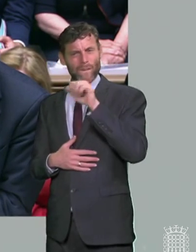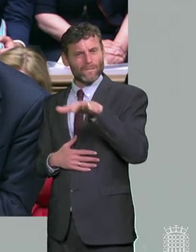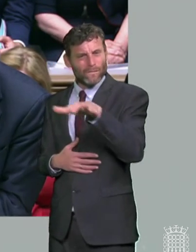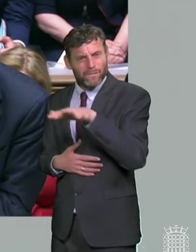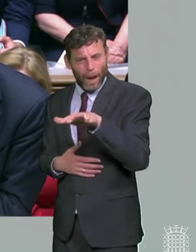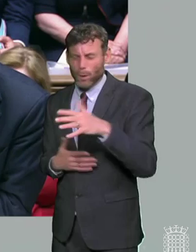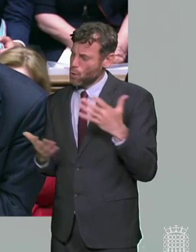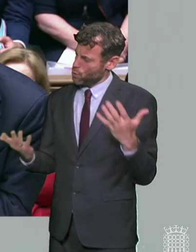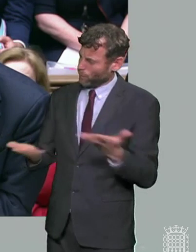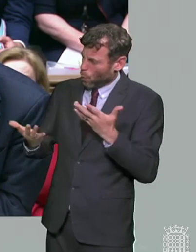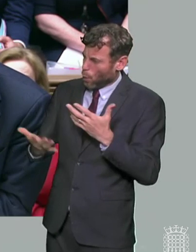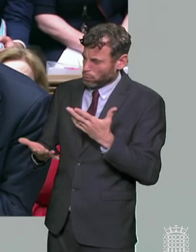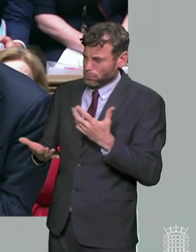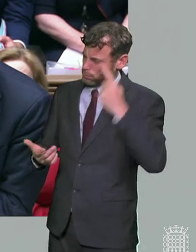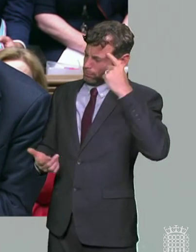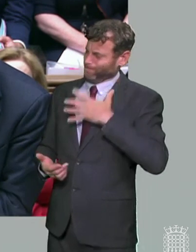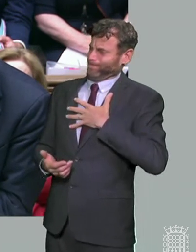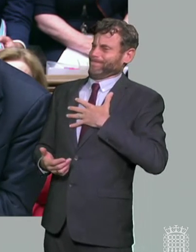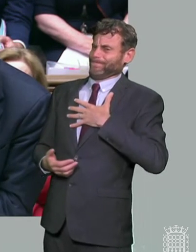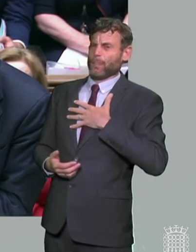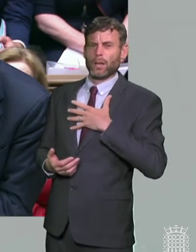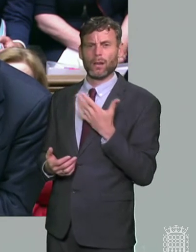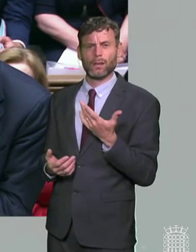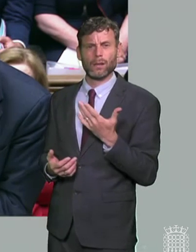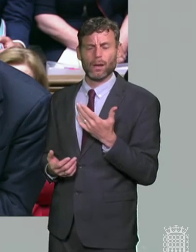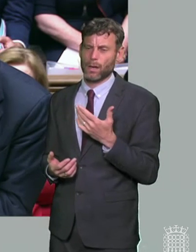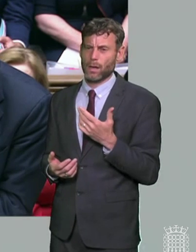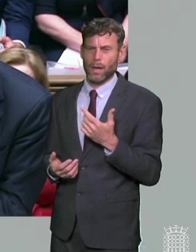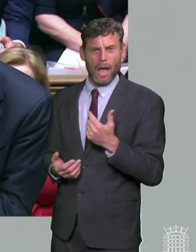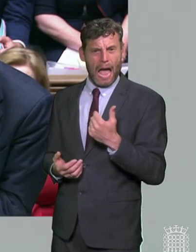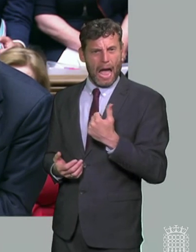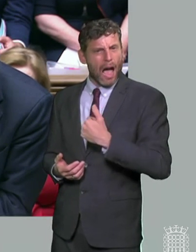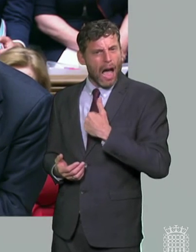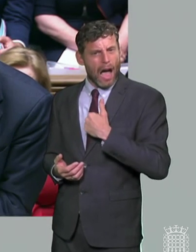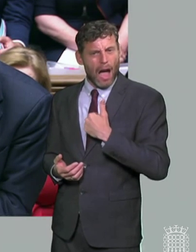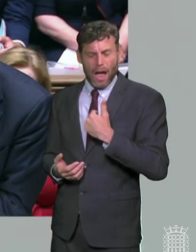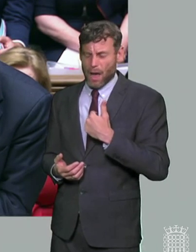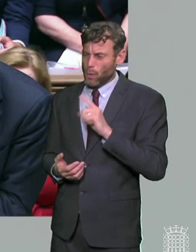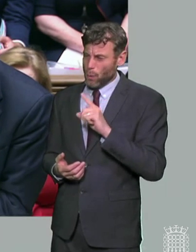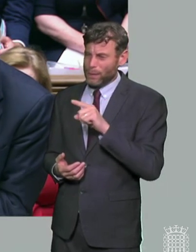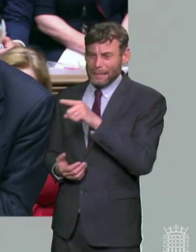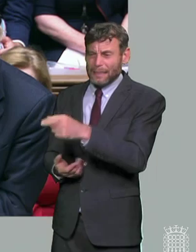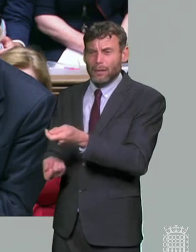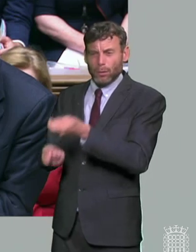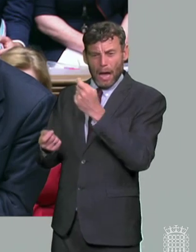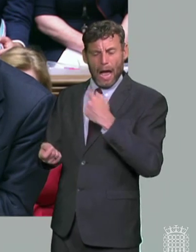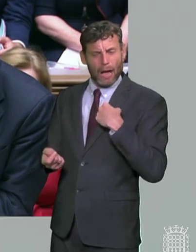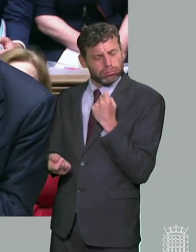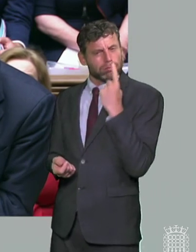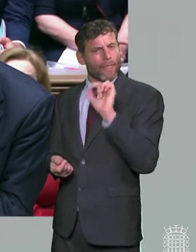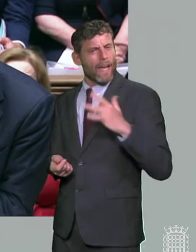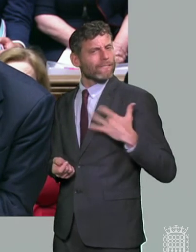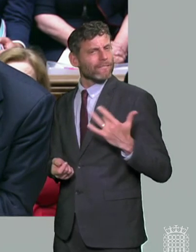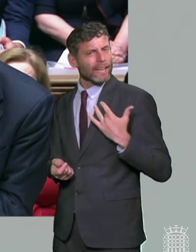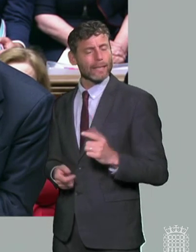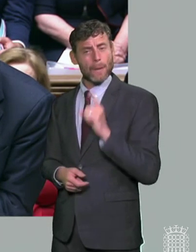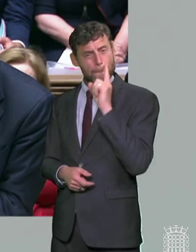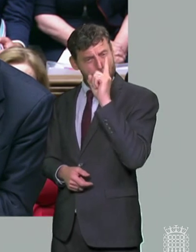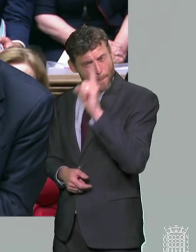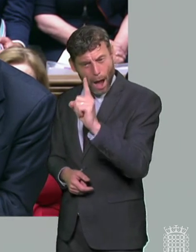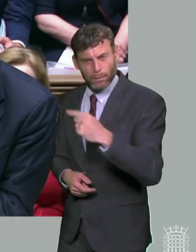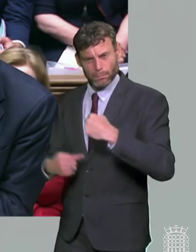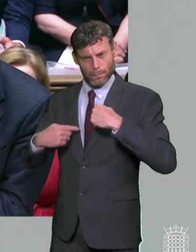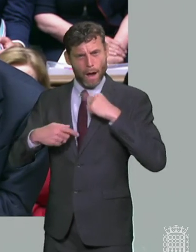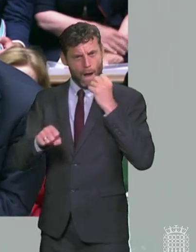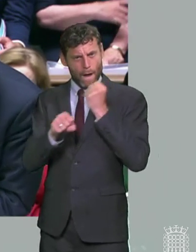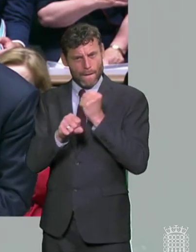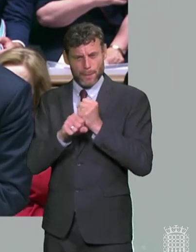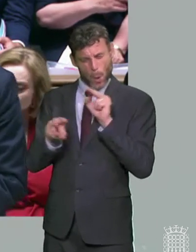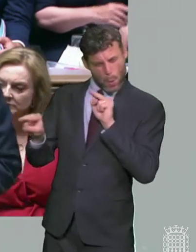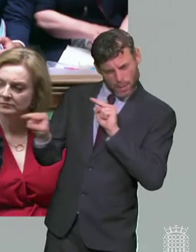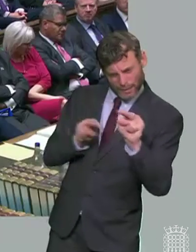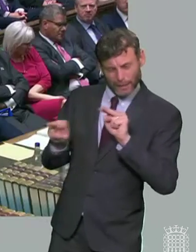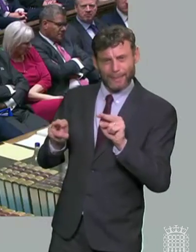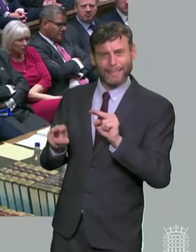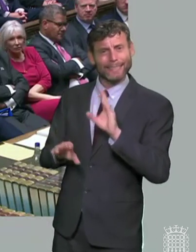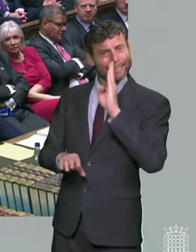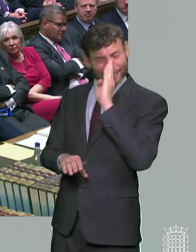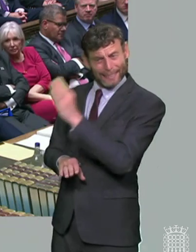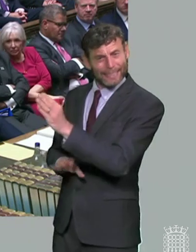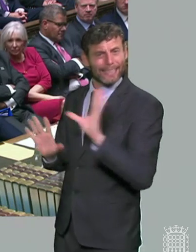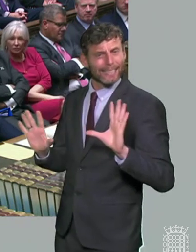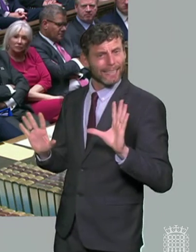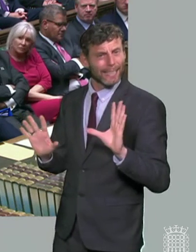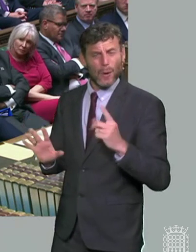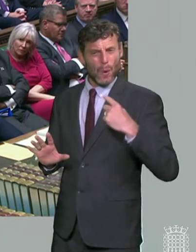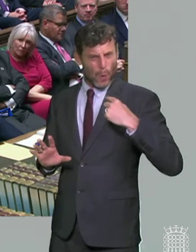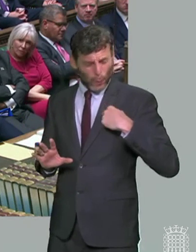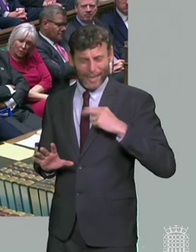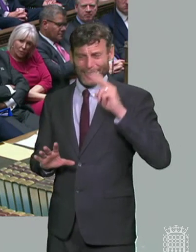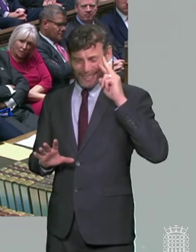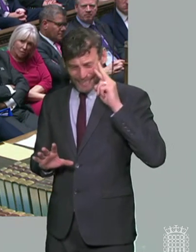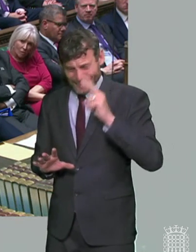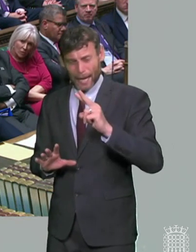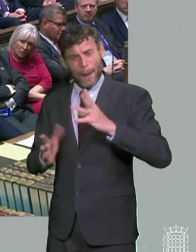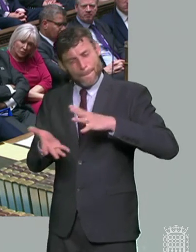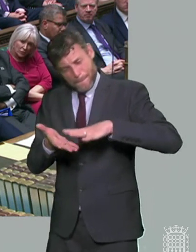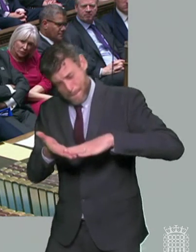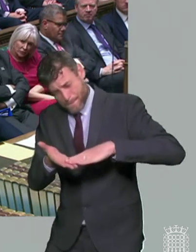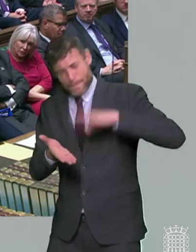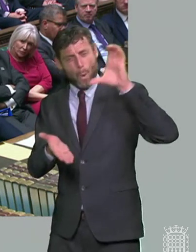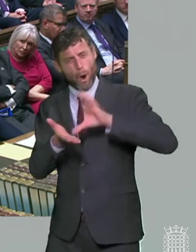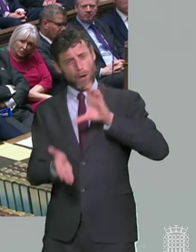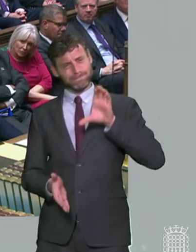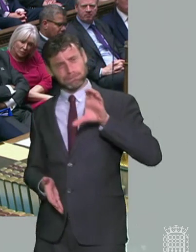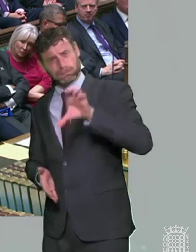I share their feelings, but when we look at what this Government are doing— I must say this to the right honourable and learned Gentleman—we see that we are making colossal investments in our NHS.